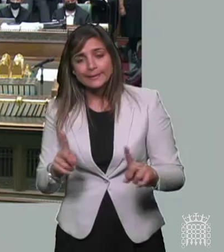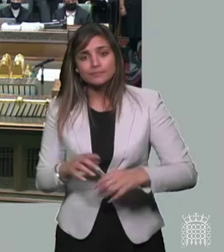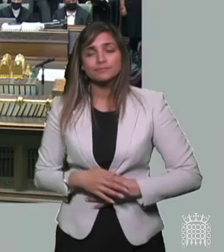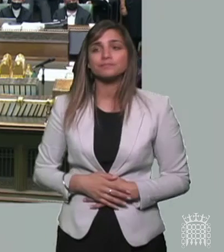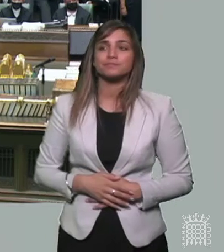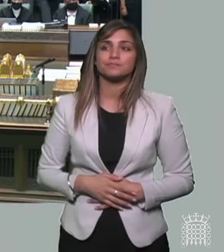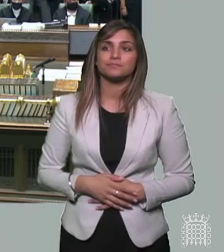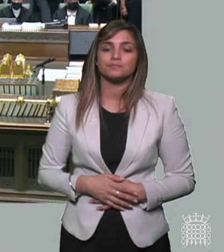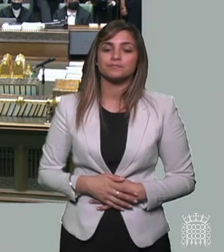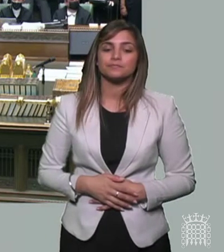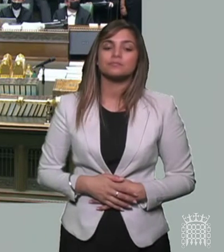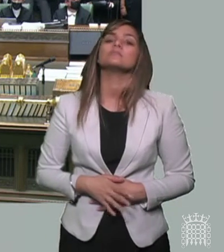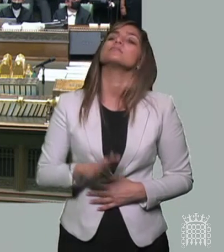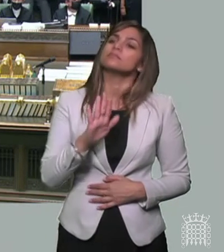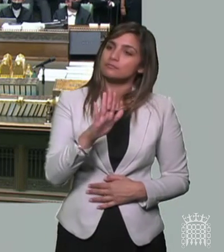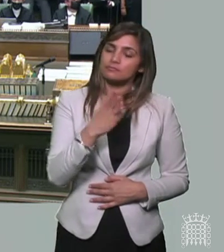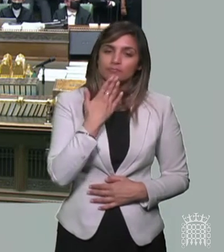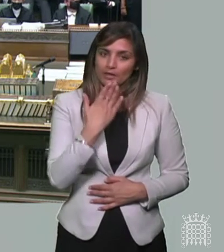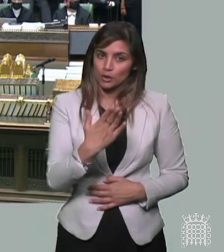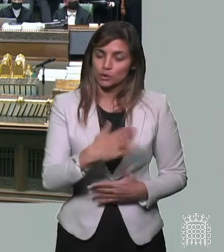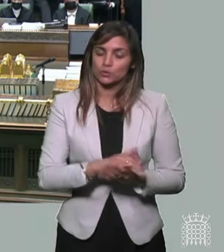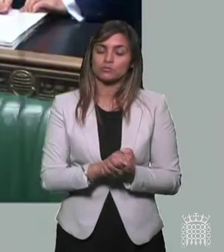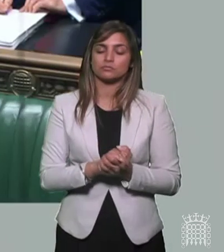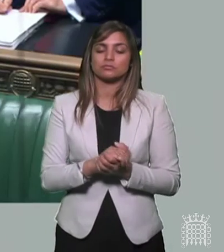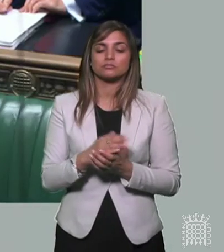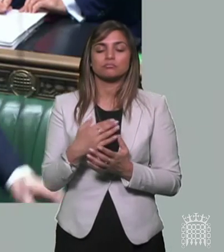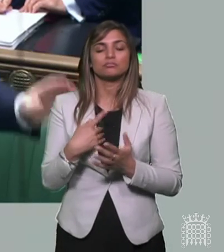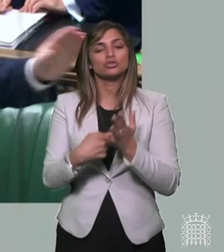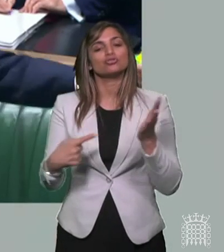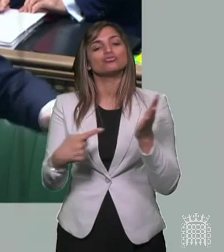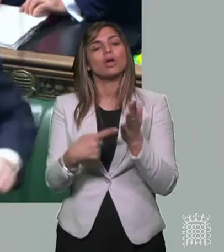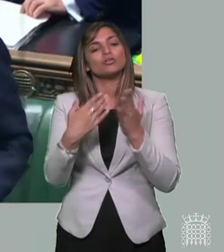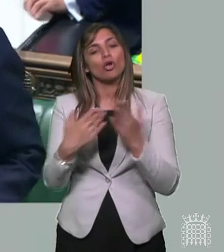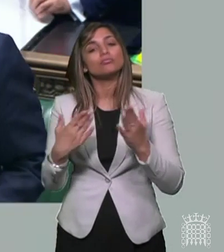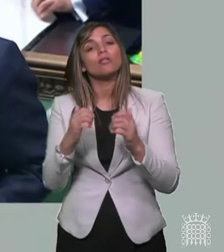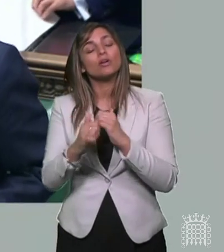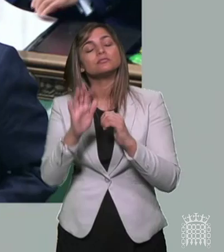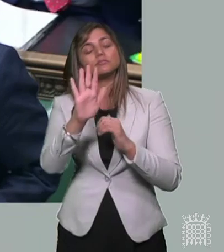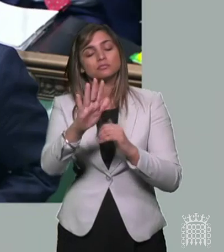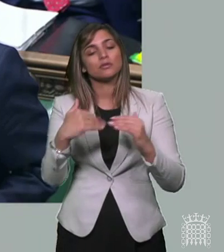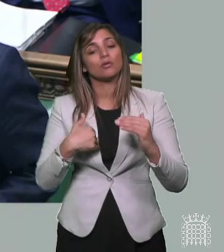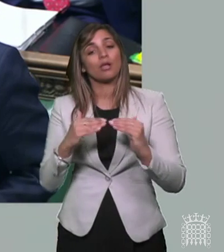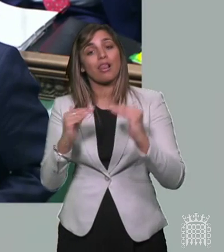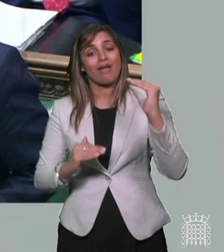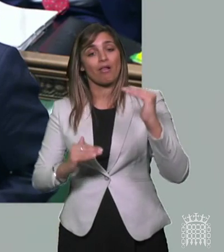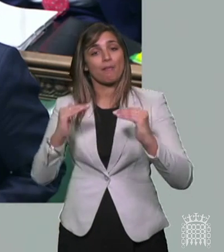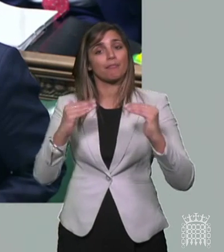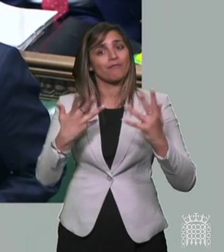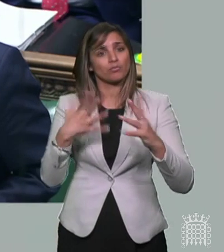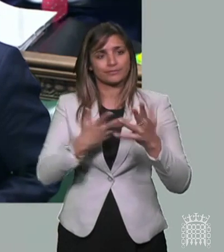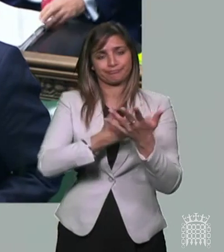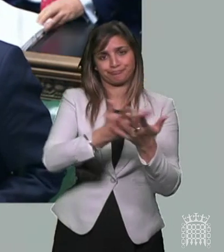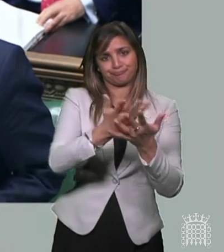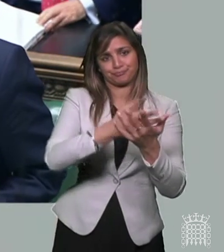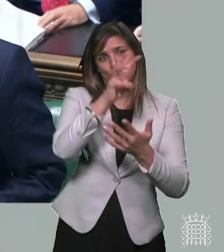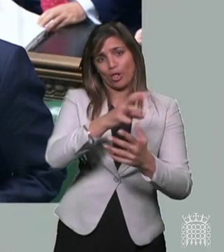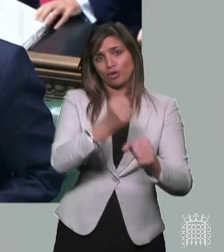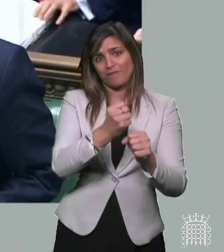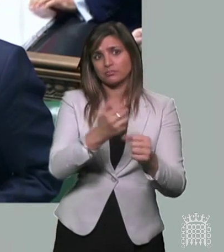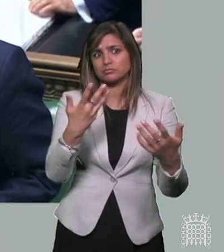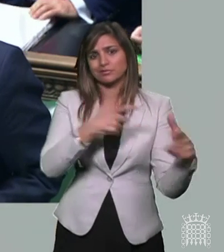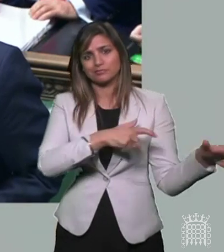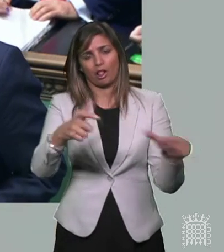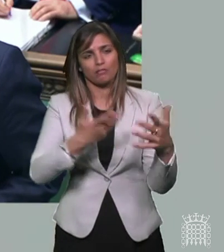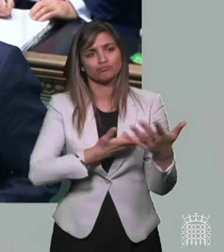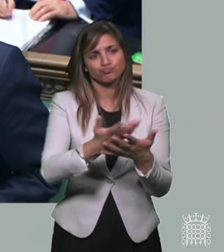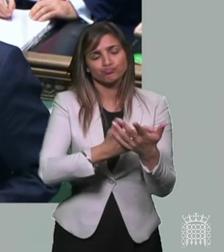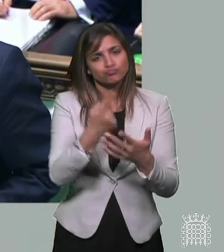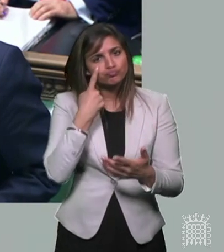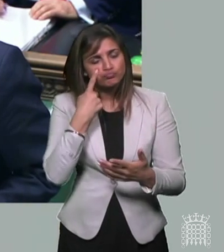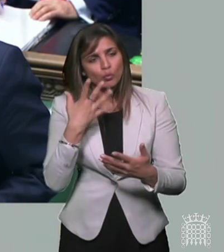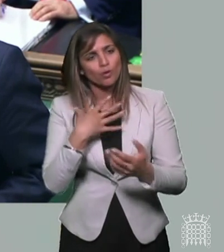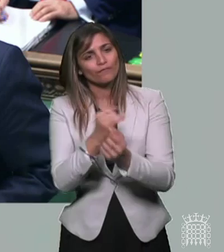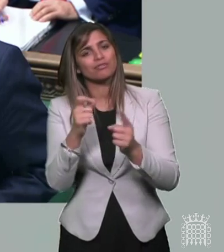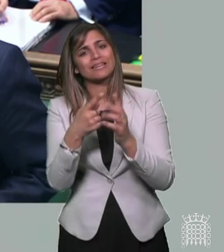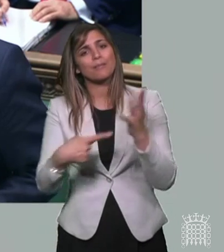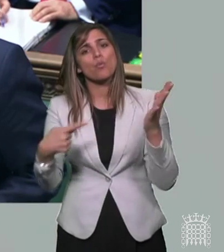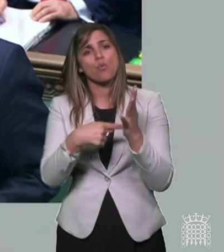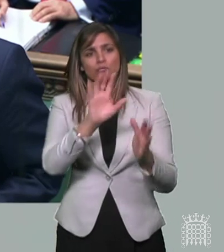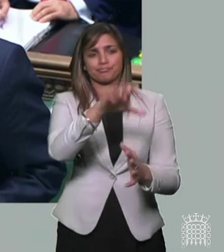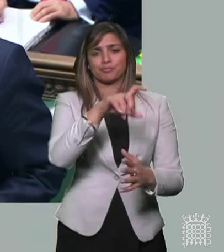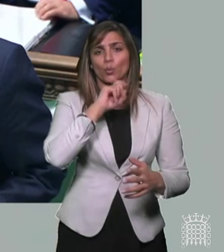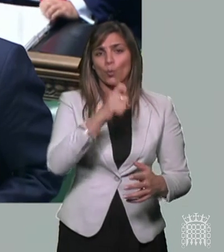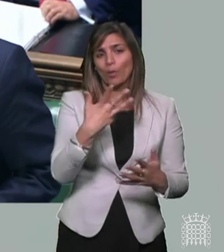My right honourable Friend the Secretary of State for Levelling Up, Housing and Communities is indeed talking to his counterparts in the Welsh Government about establishing a freeport in Wales.